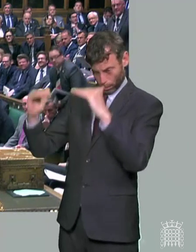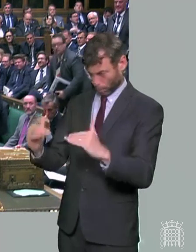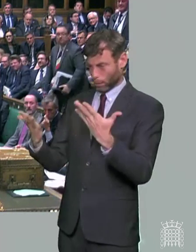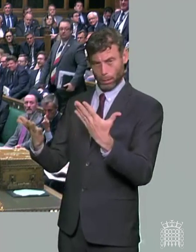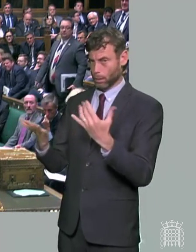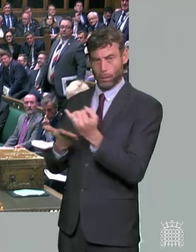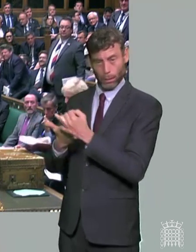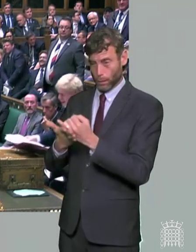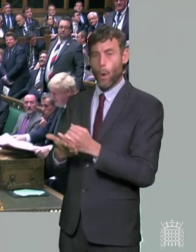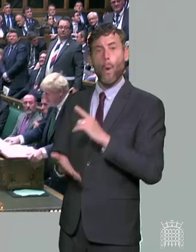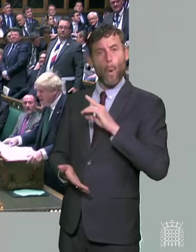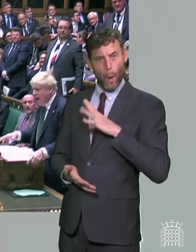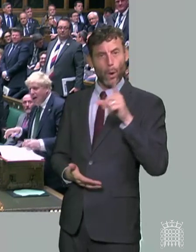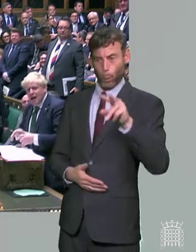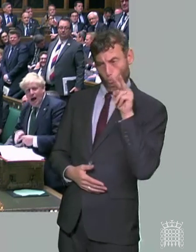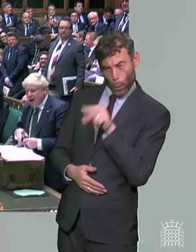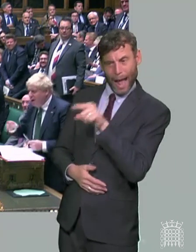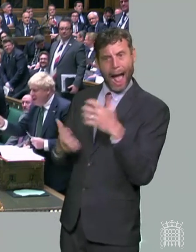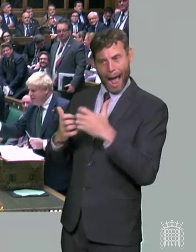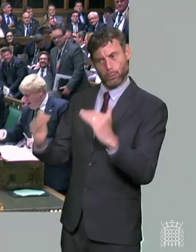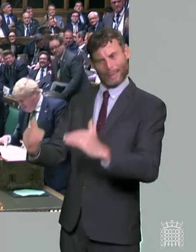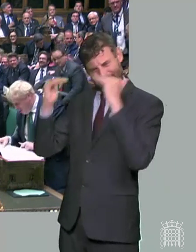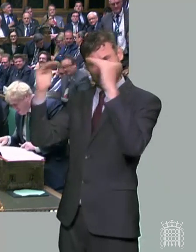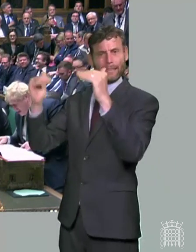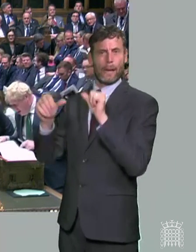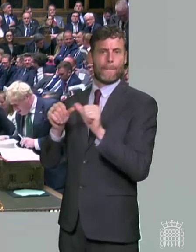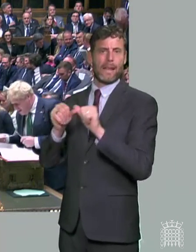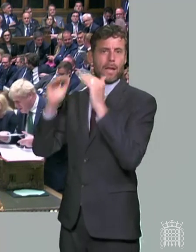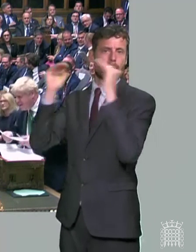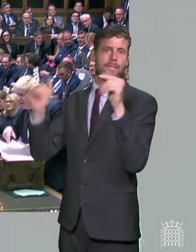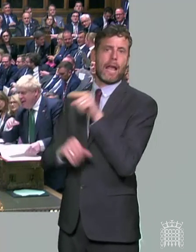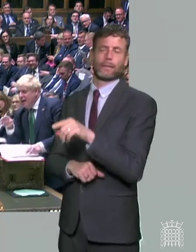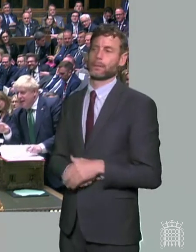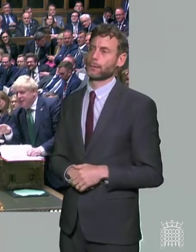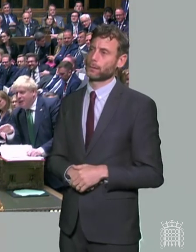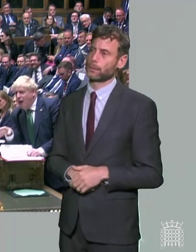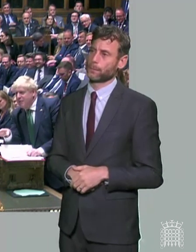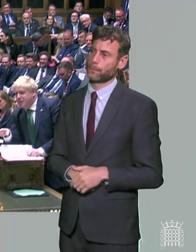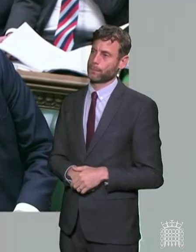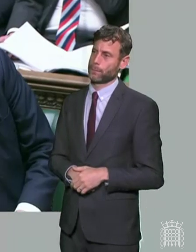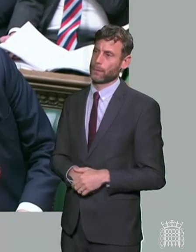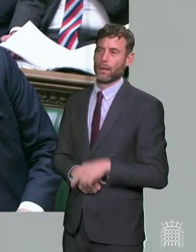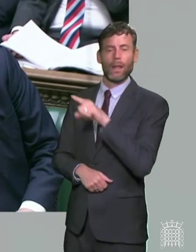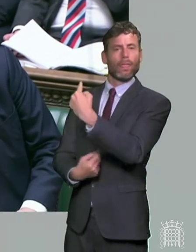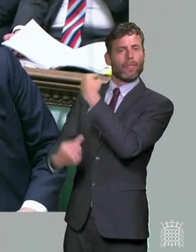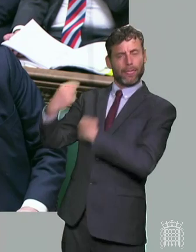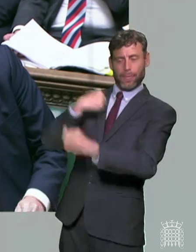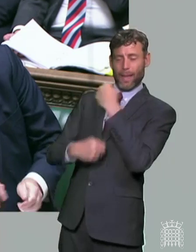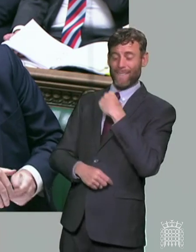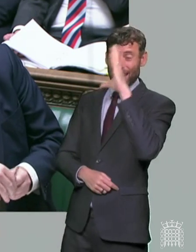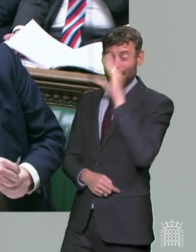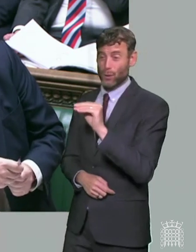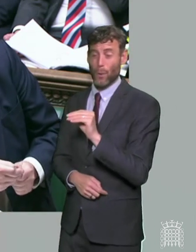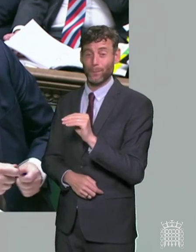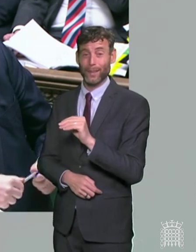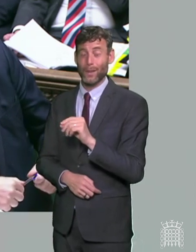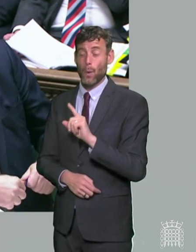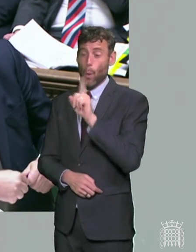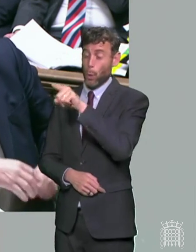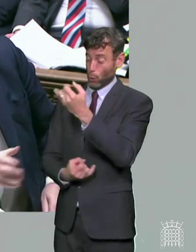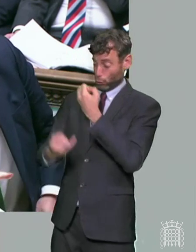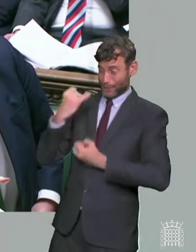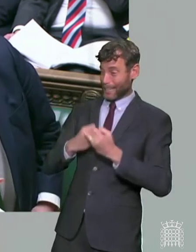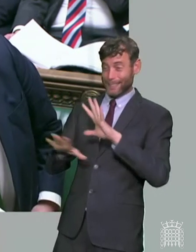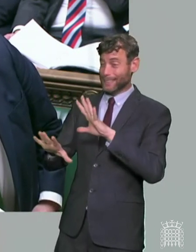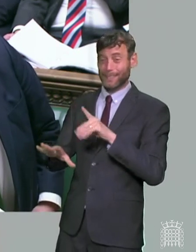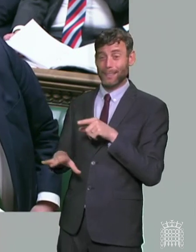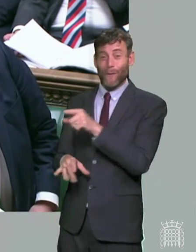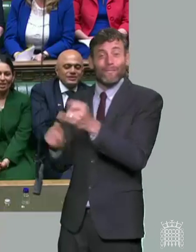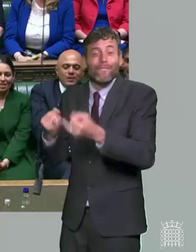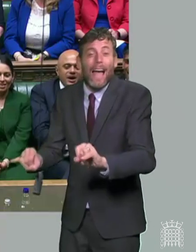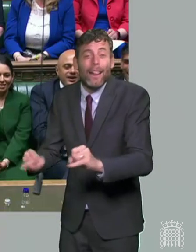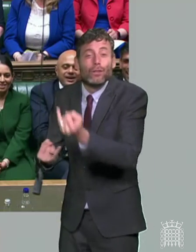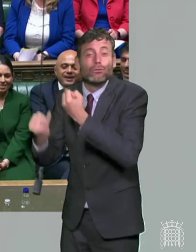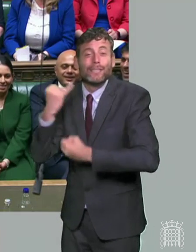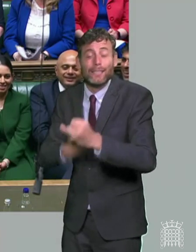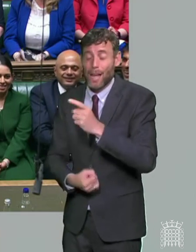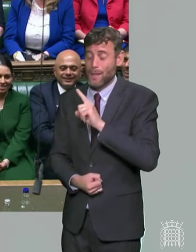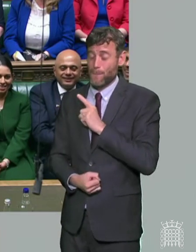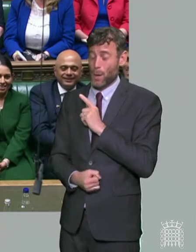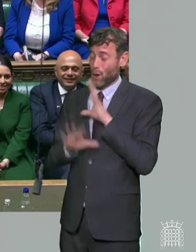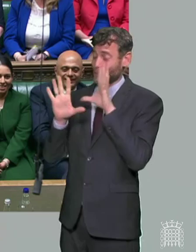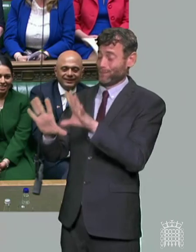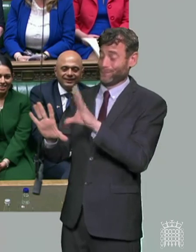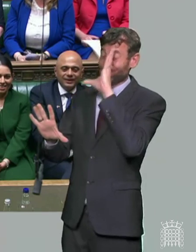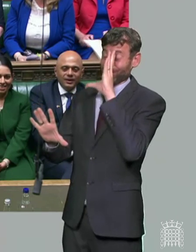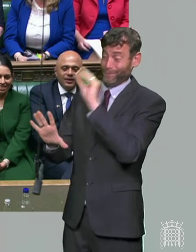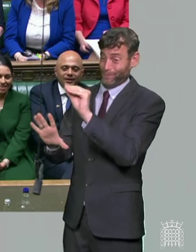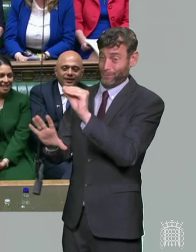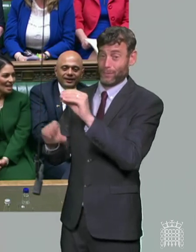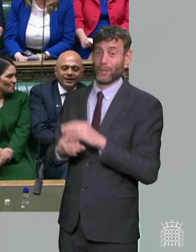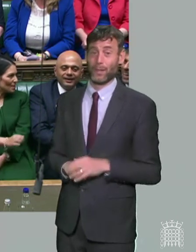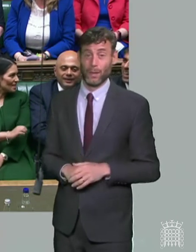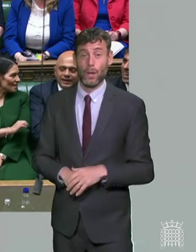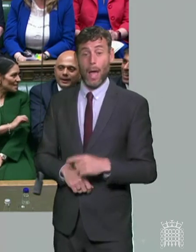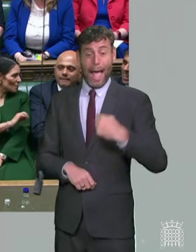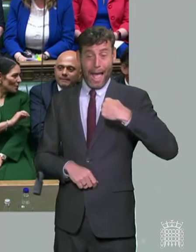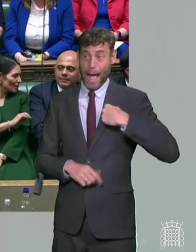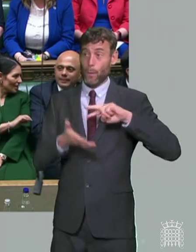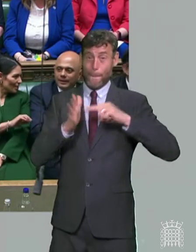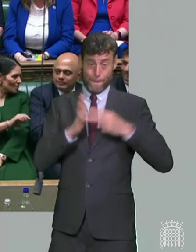I have to tell the right honourable and learned Gentleman that I just think this line of attack is not working— It is not working because they refused to approve—